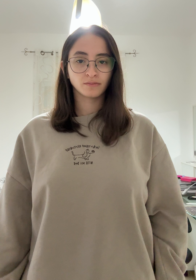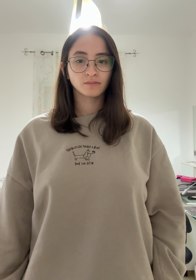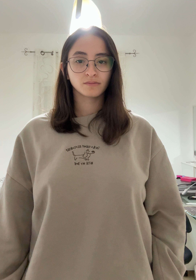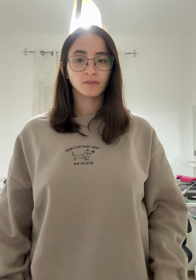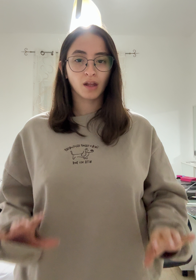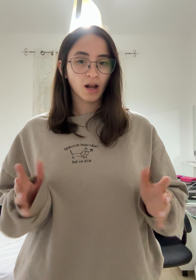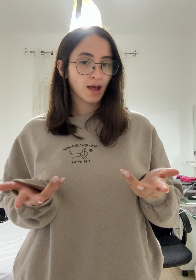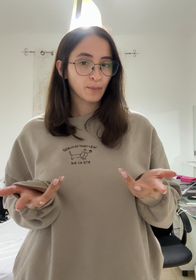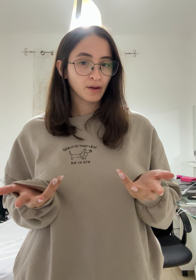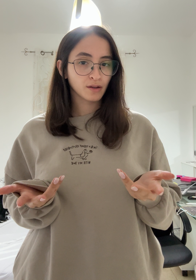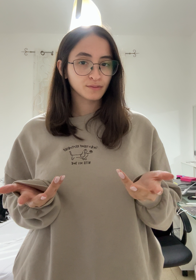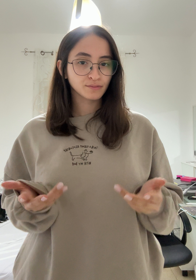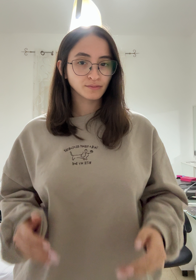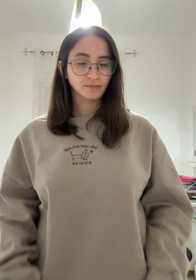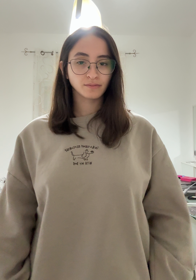למה